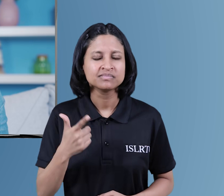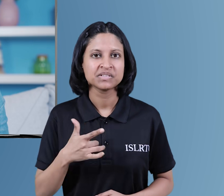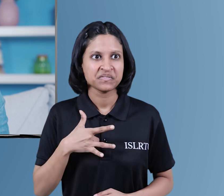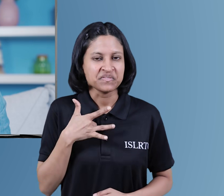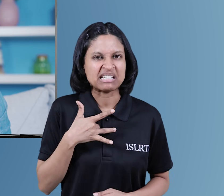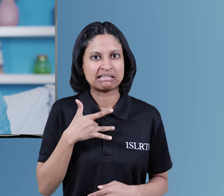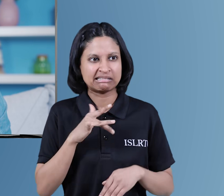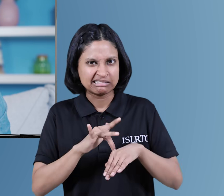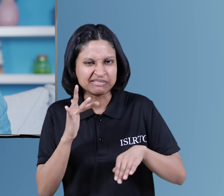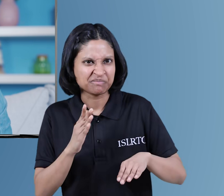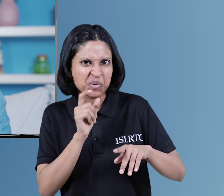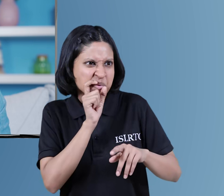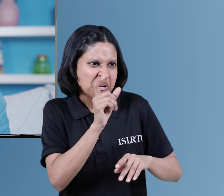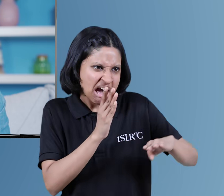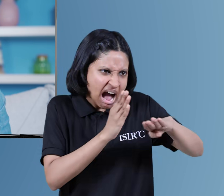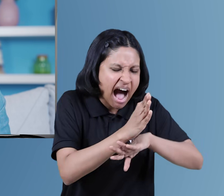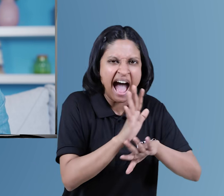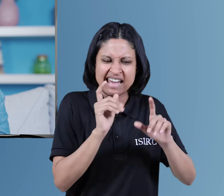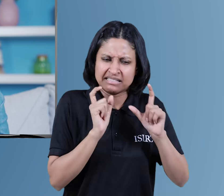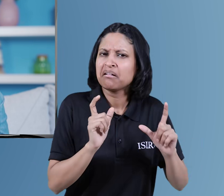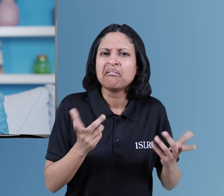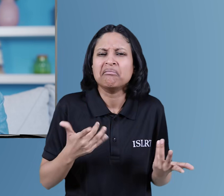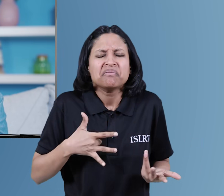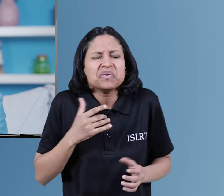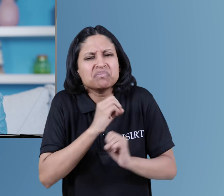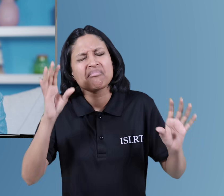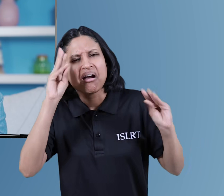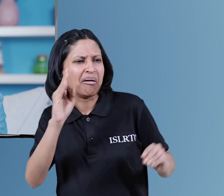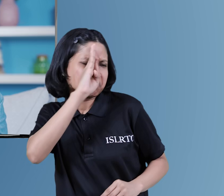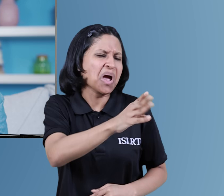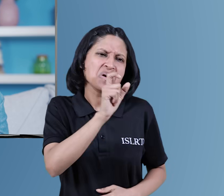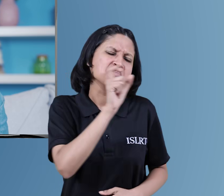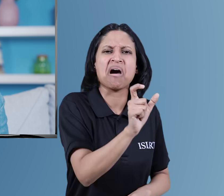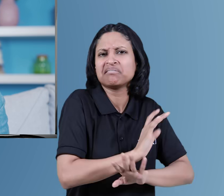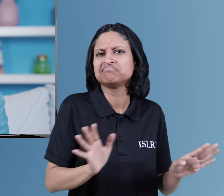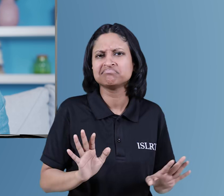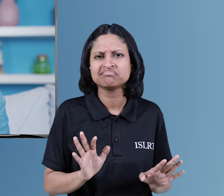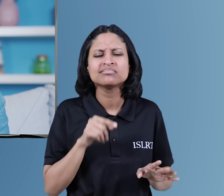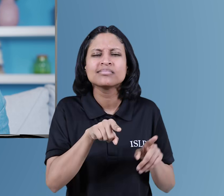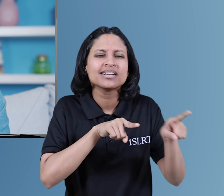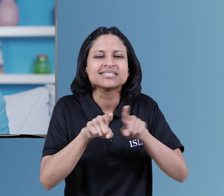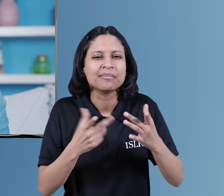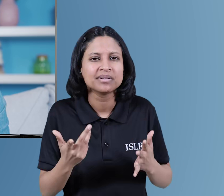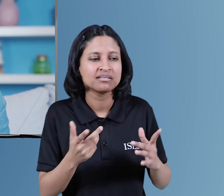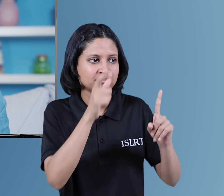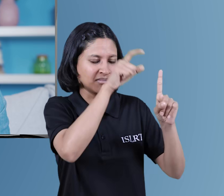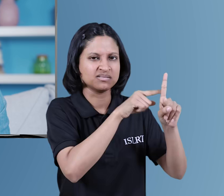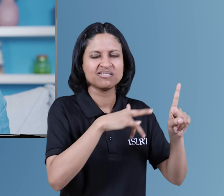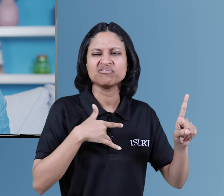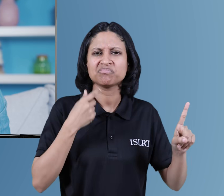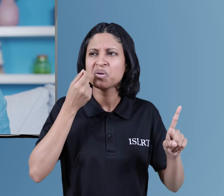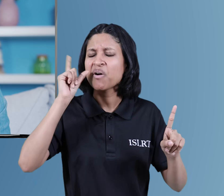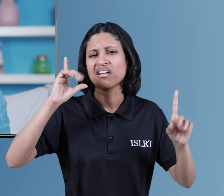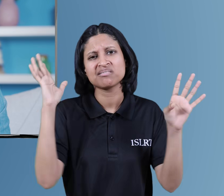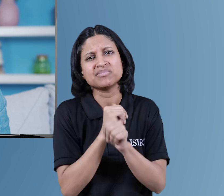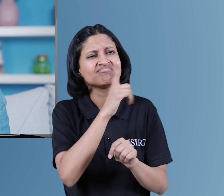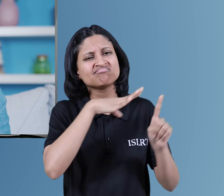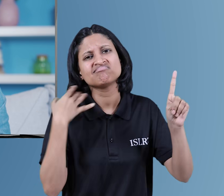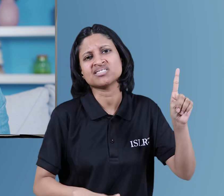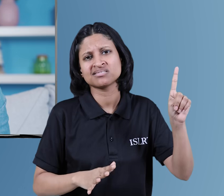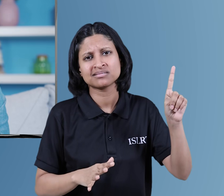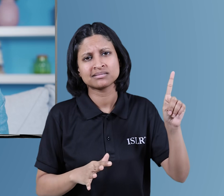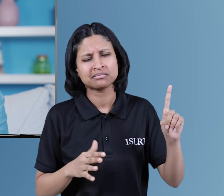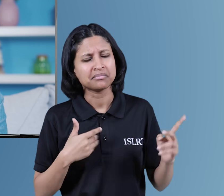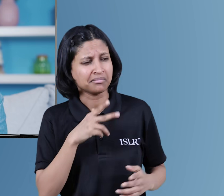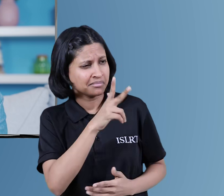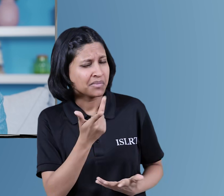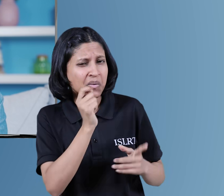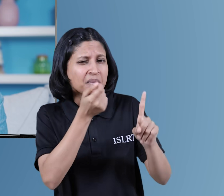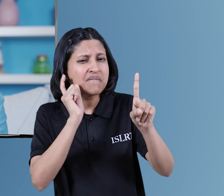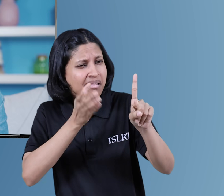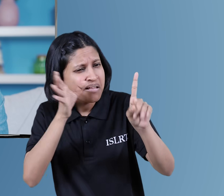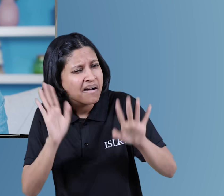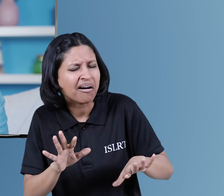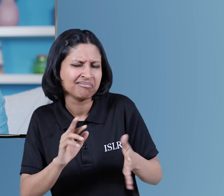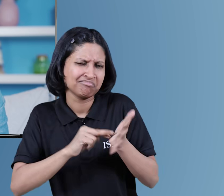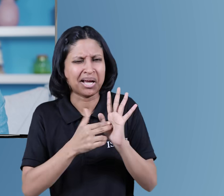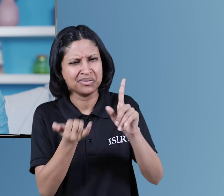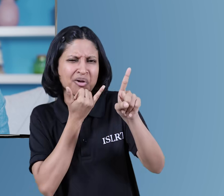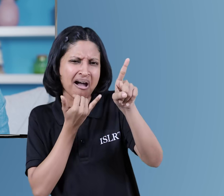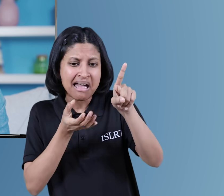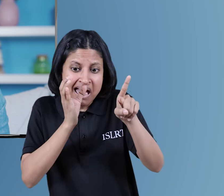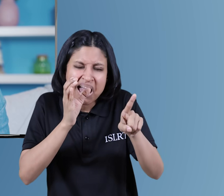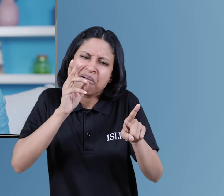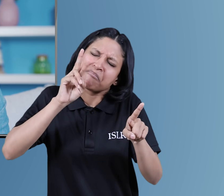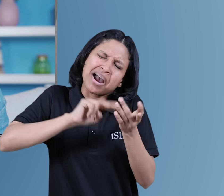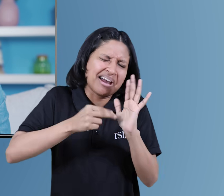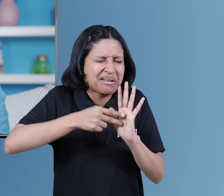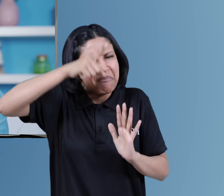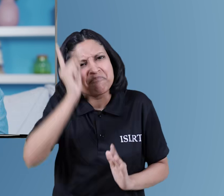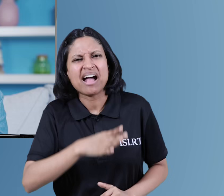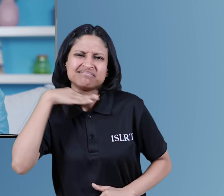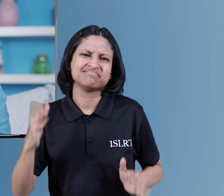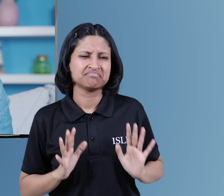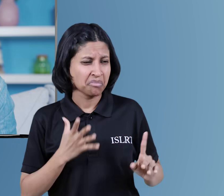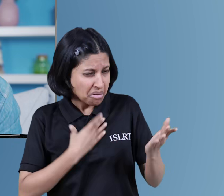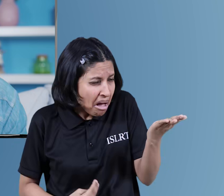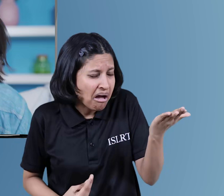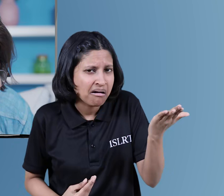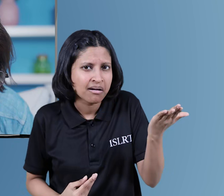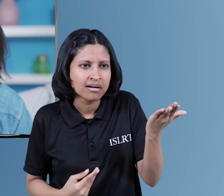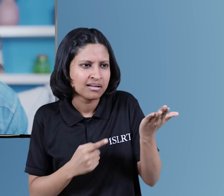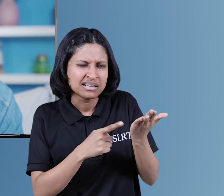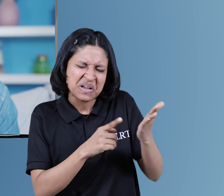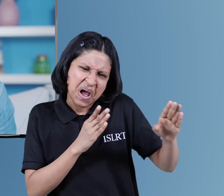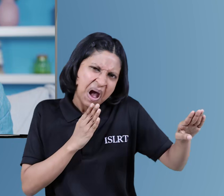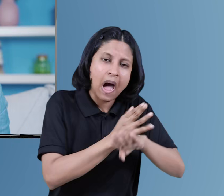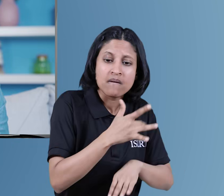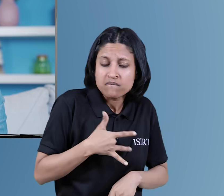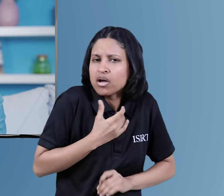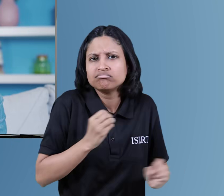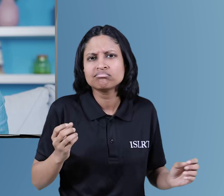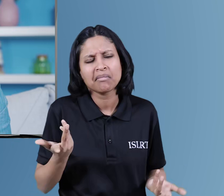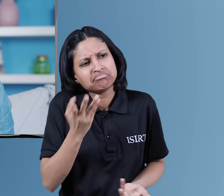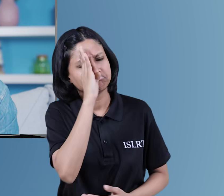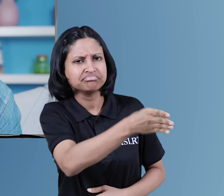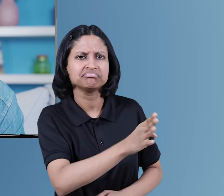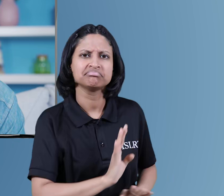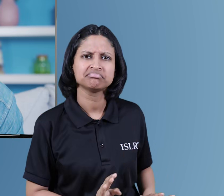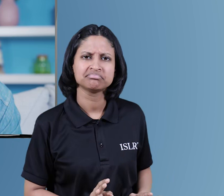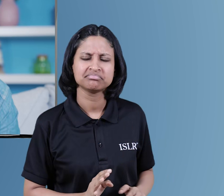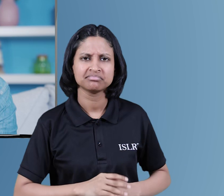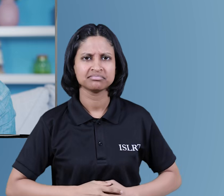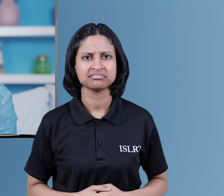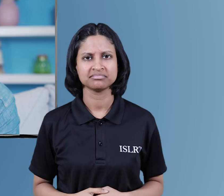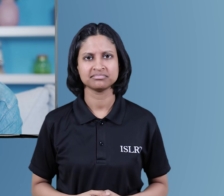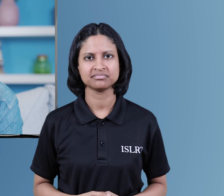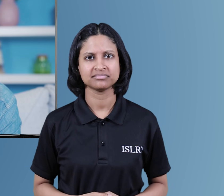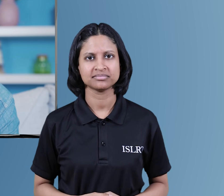Tactless refers to a lack of sensitivity or thoughtfulness in dealing with others. It describes someone who is blunt or impolite, often saying things that can offend people. For example, telling someone who is mourning their father's loss, “Your father had to die because he was an alcoholic” is a tactless remark.